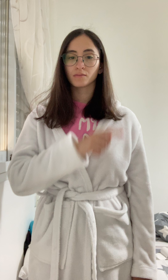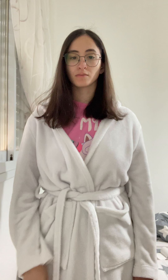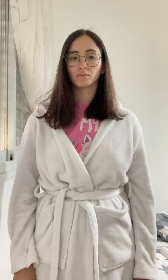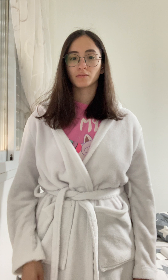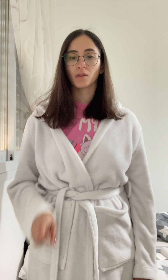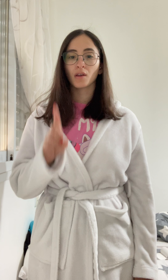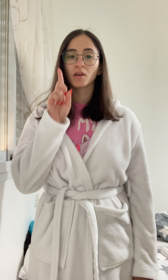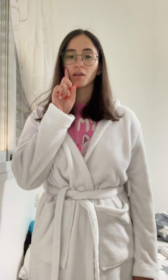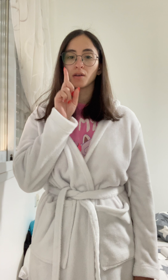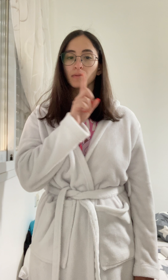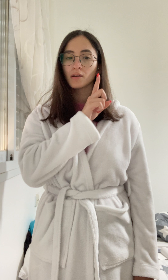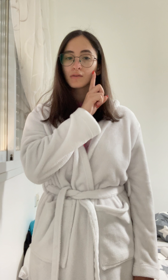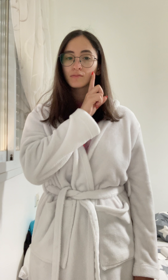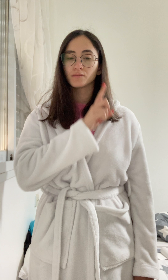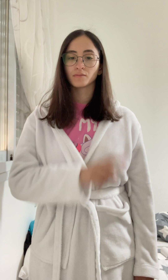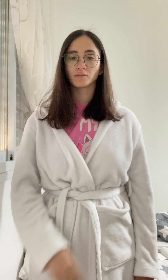אמא